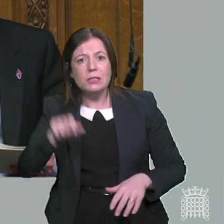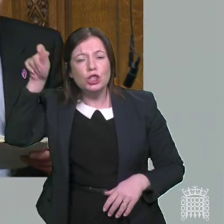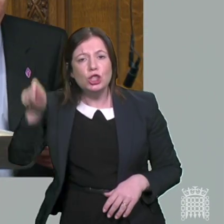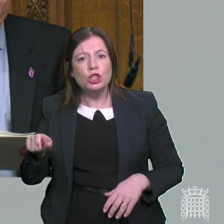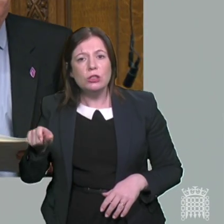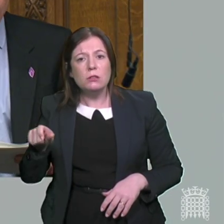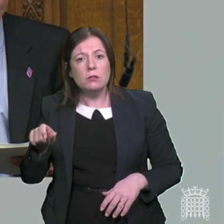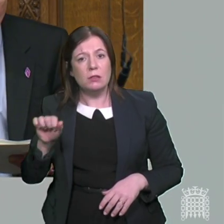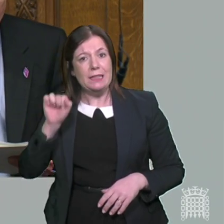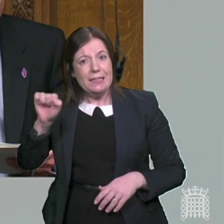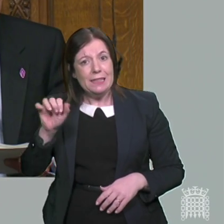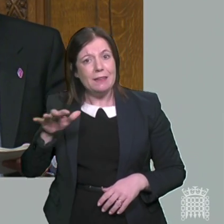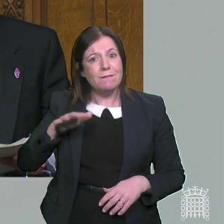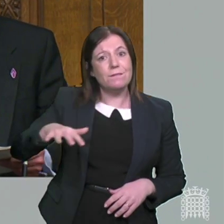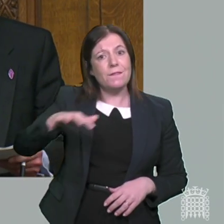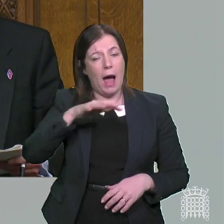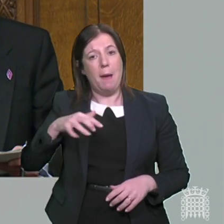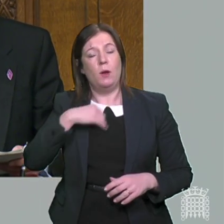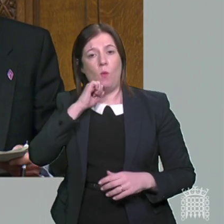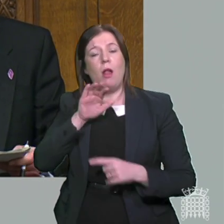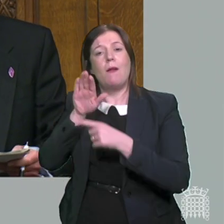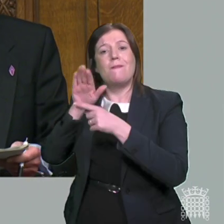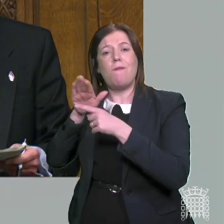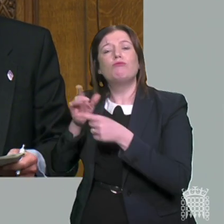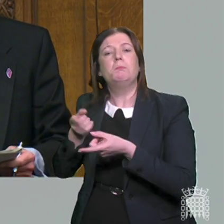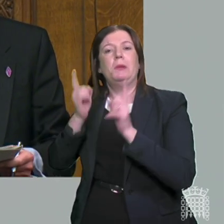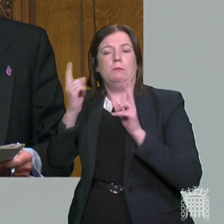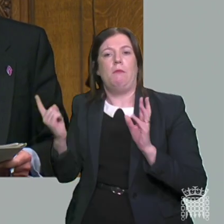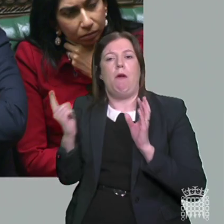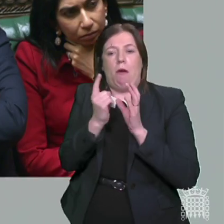Tomorrow Mr Akbari’s family and I meet the Foreign Office Minister, Lord Ahmad.